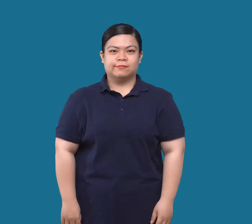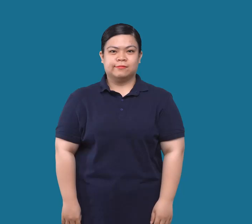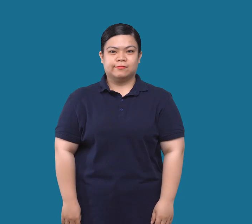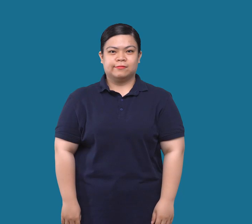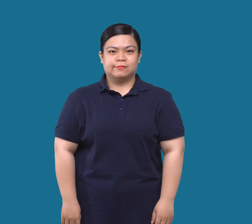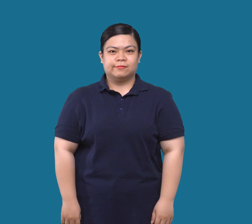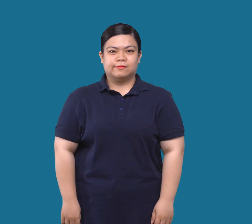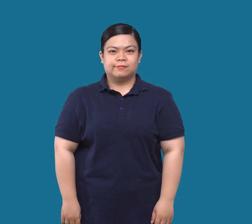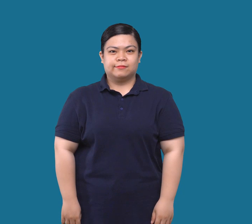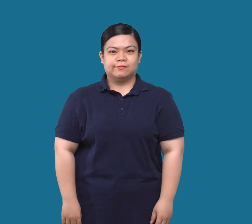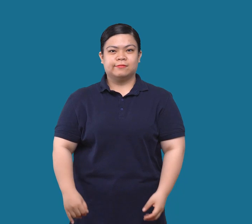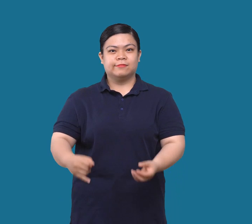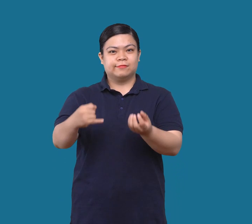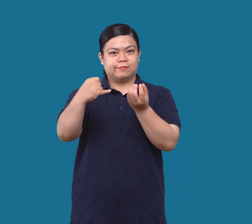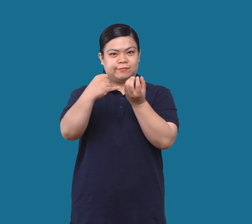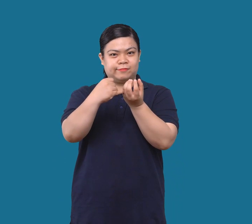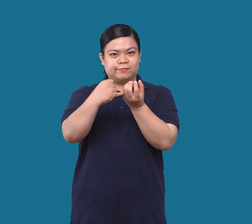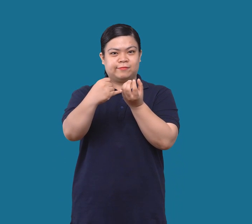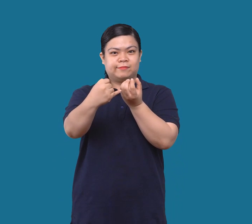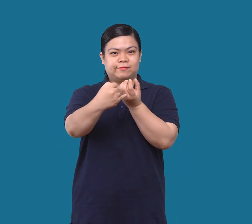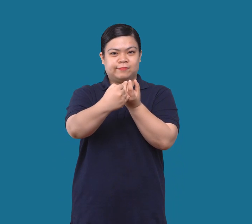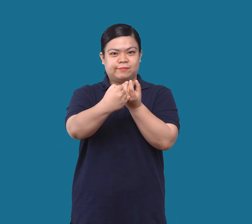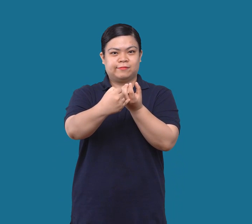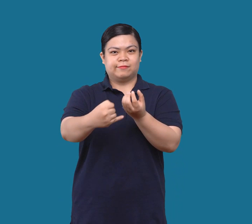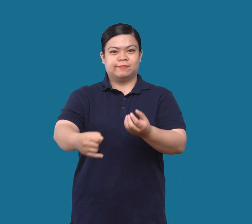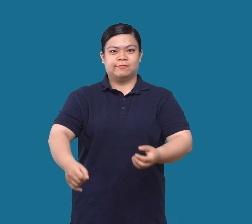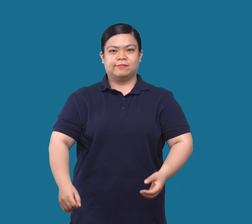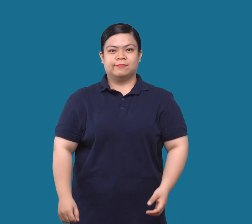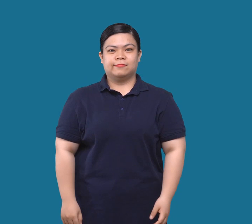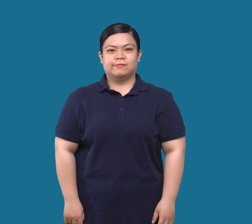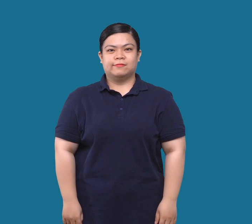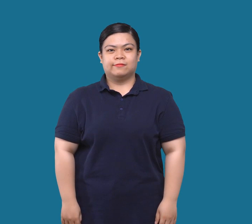quả vải